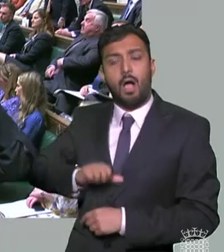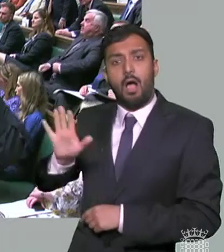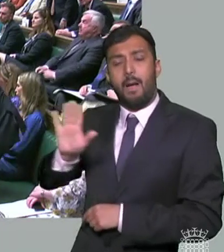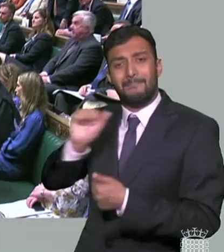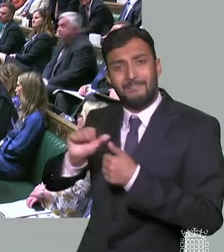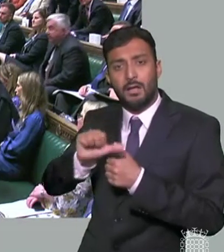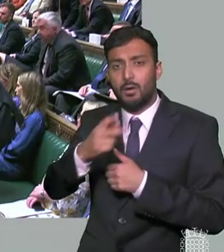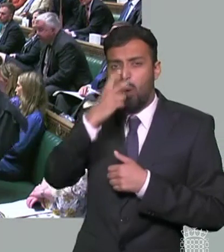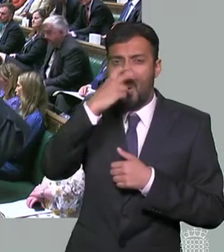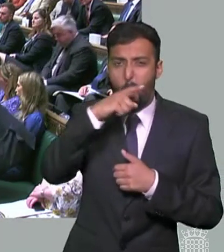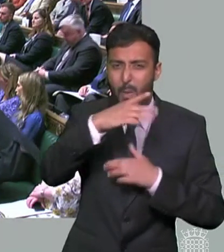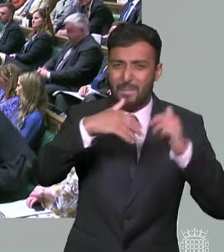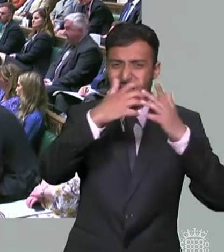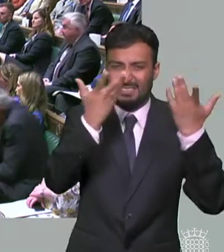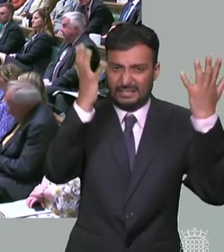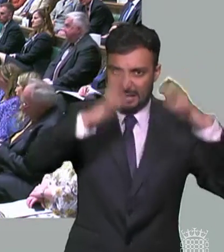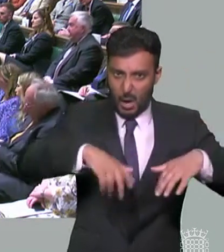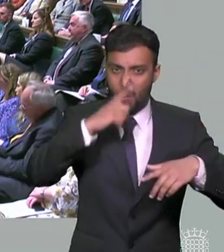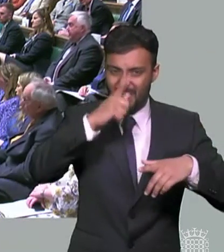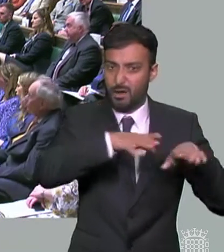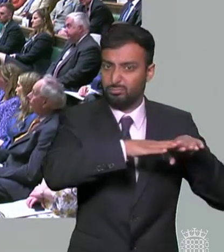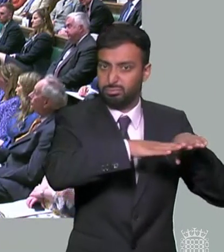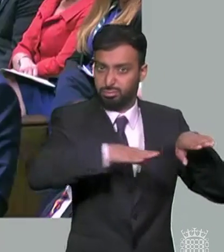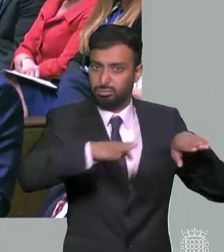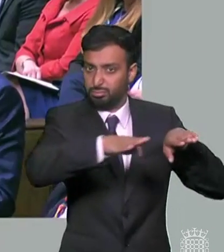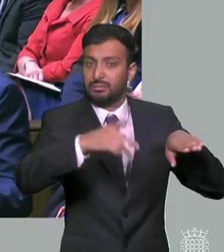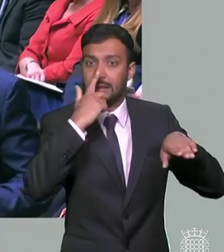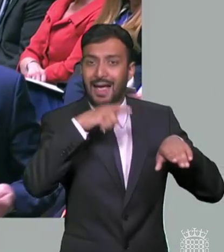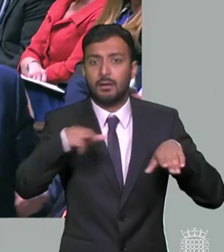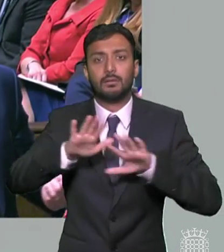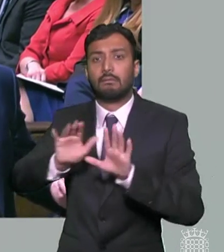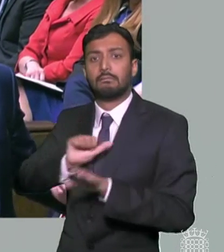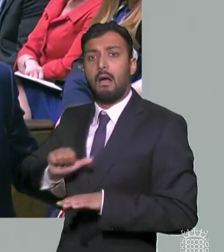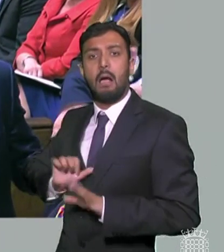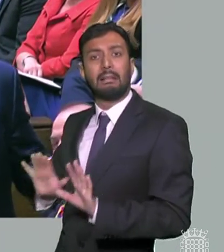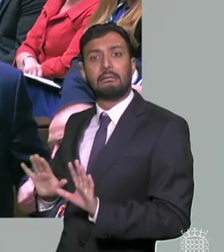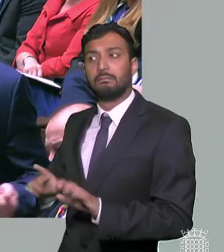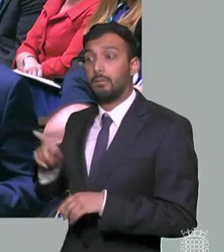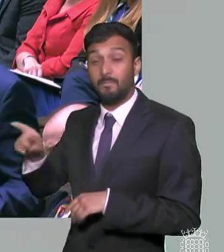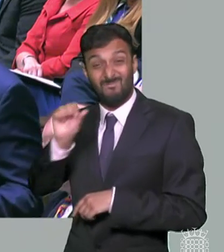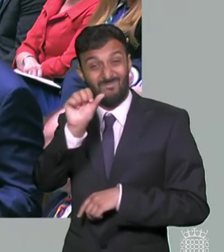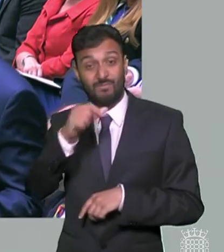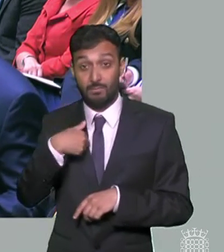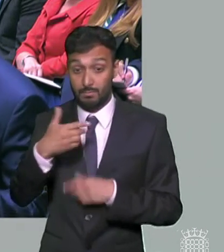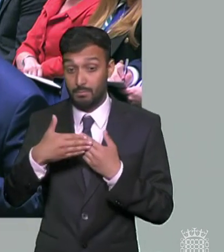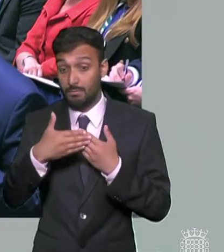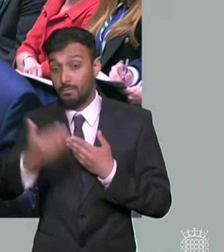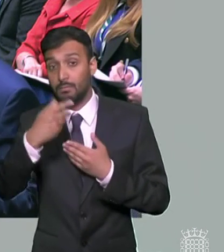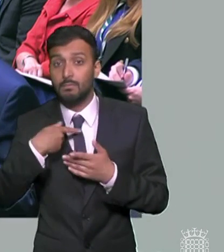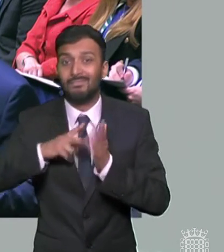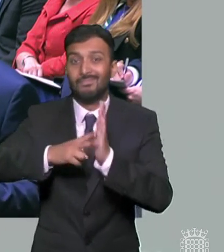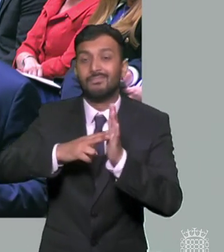My right honourable and learned Friend makes a powerful point, and our 2023 Land Use Framework will set out our priorities for land use across the country.